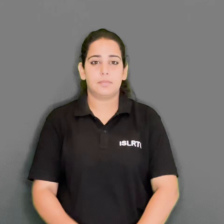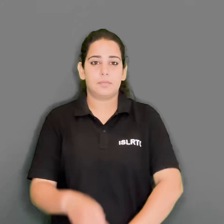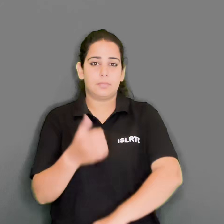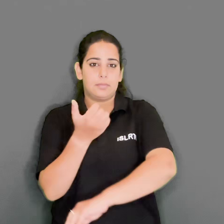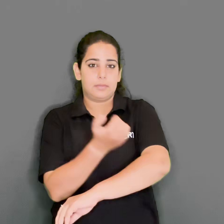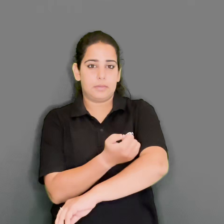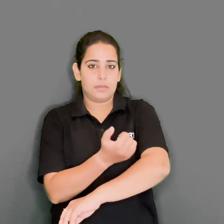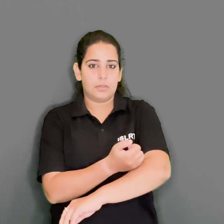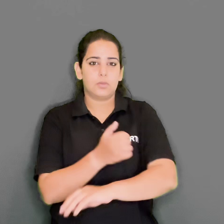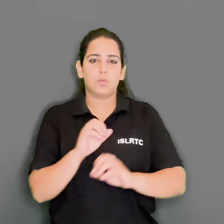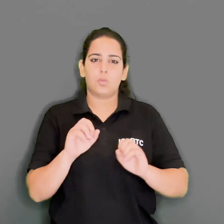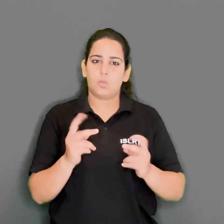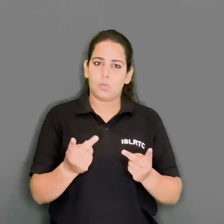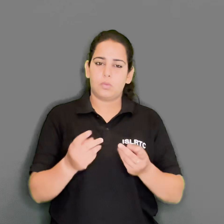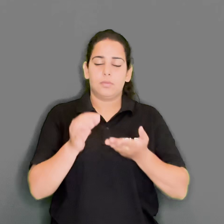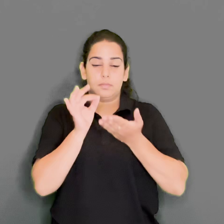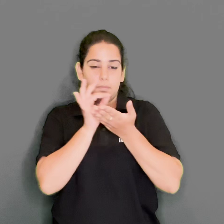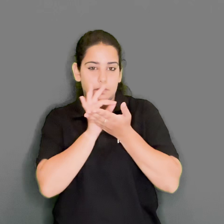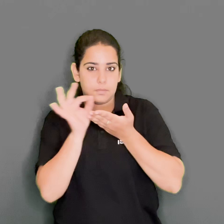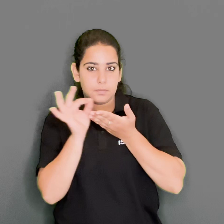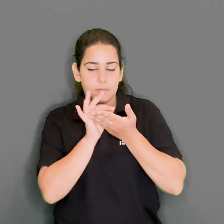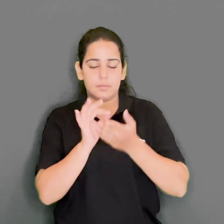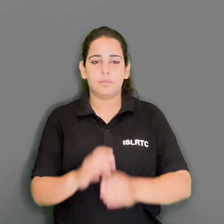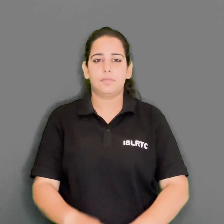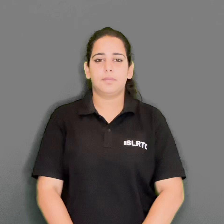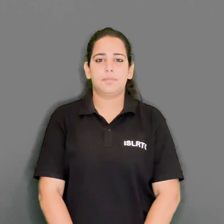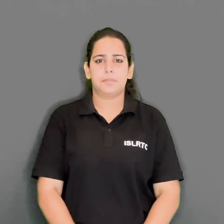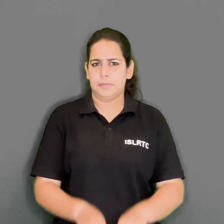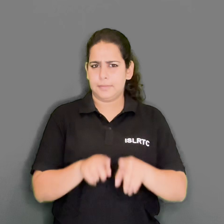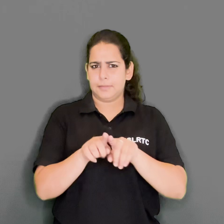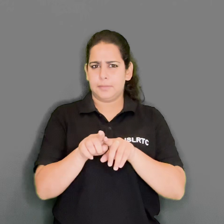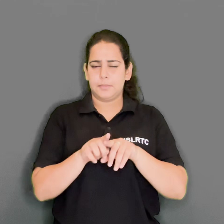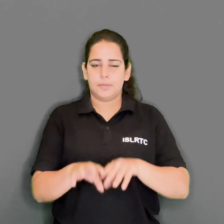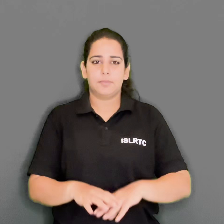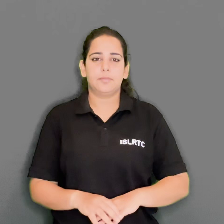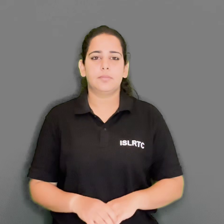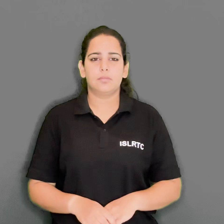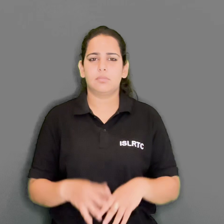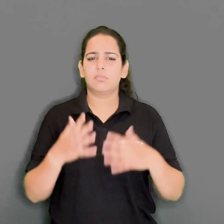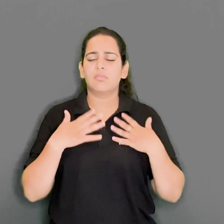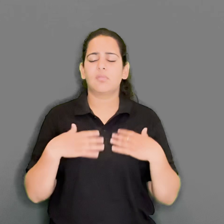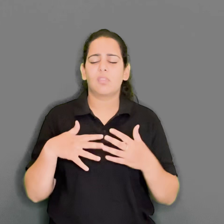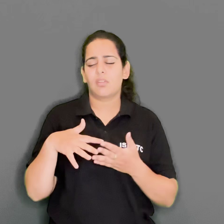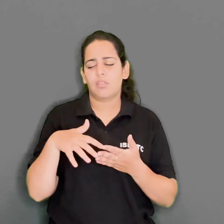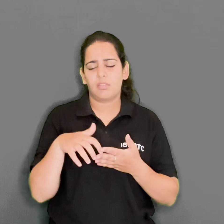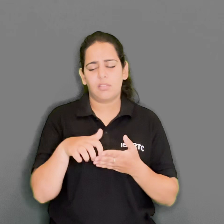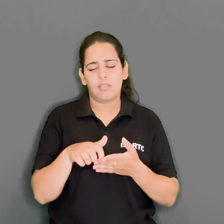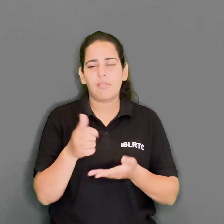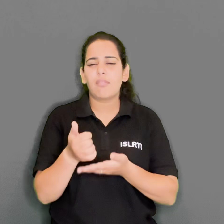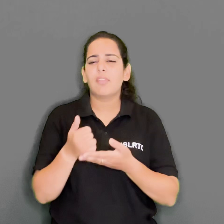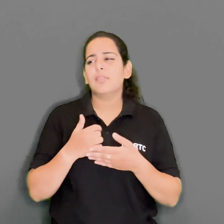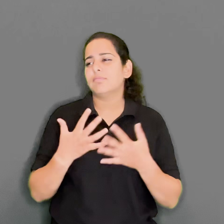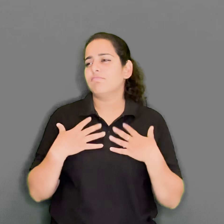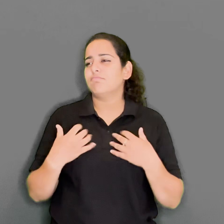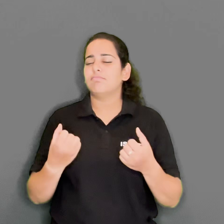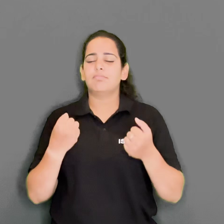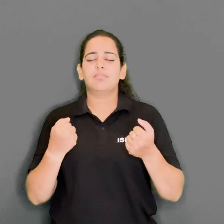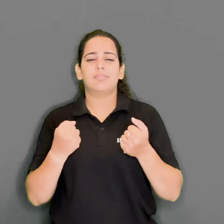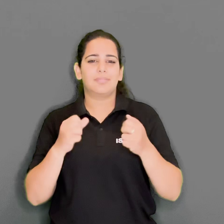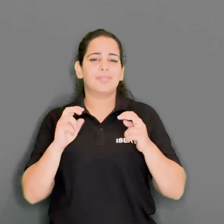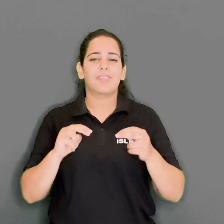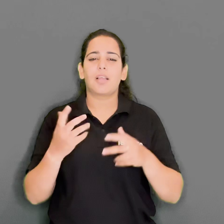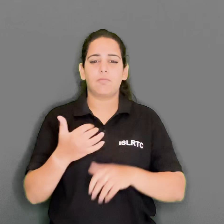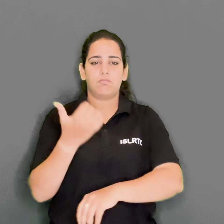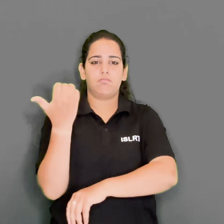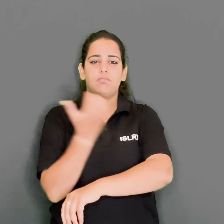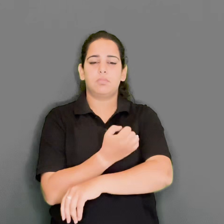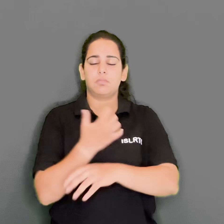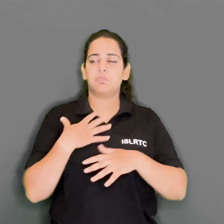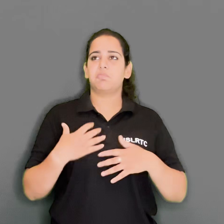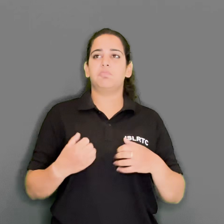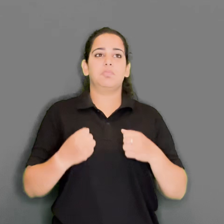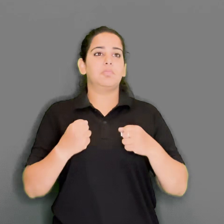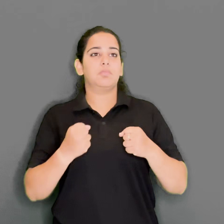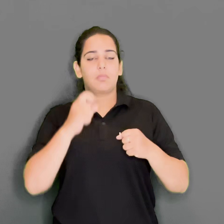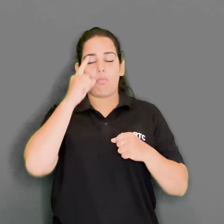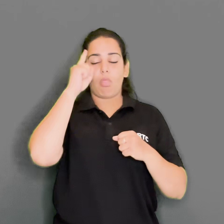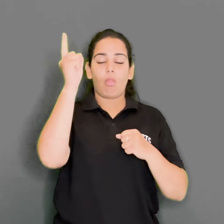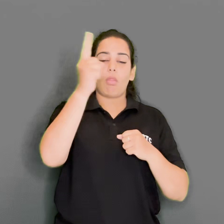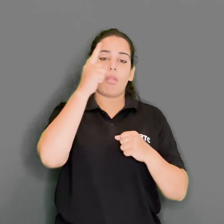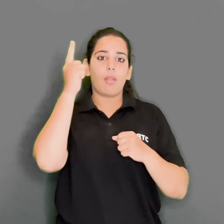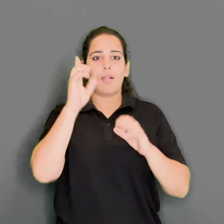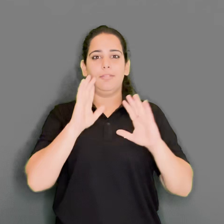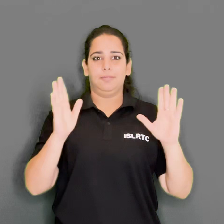De-addiction Center A point, an area for people to practice avoidance of consumption of illegal drugs